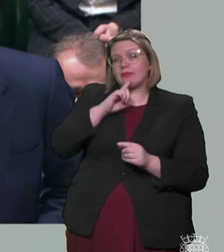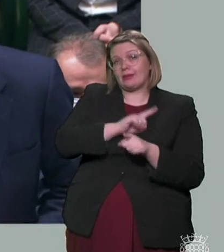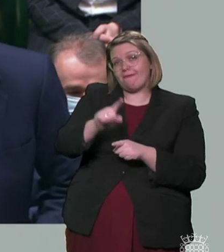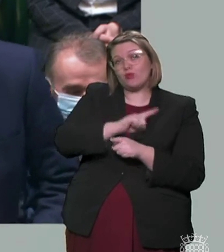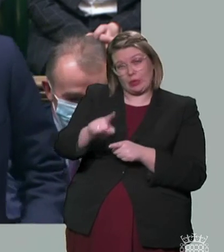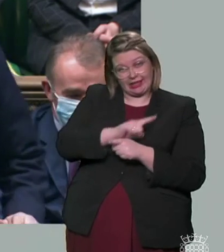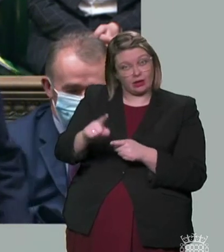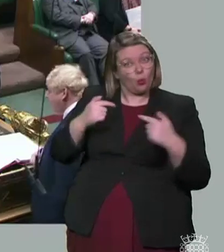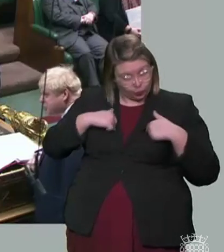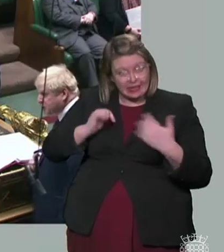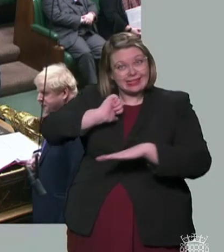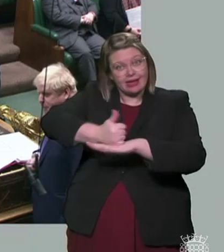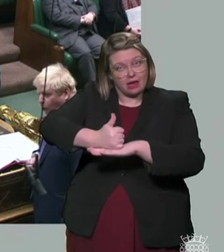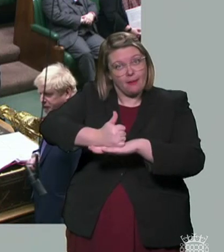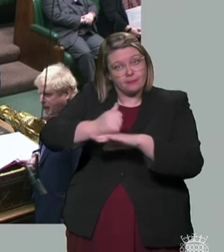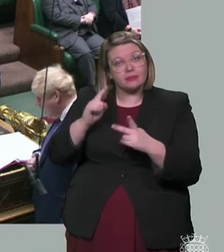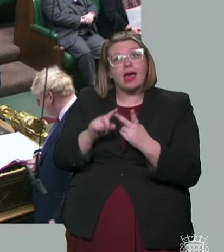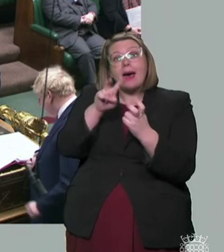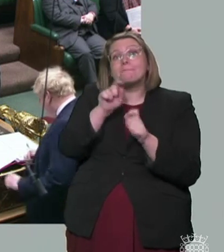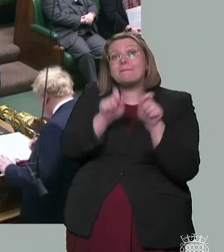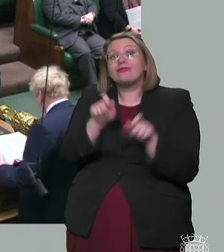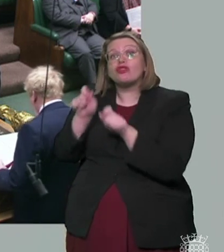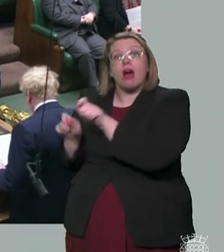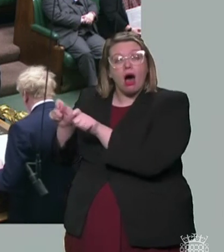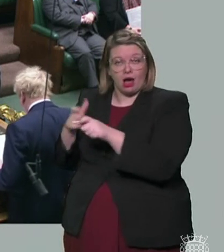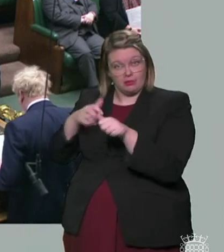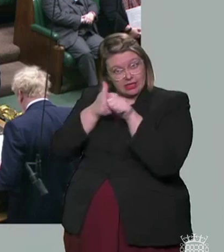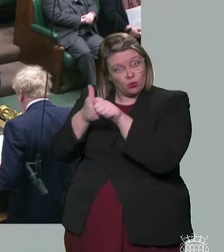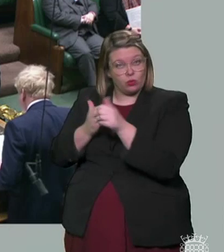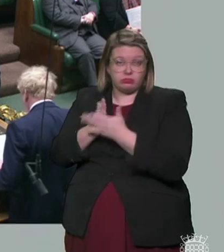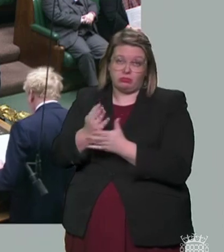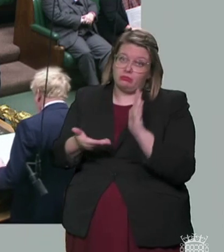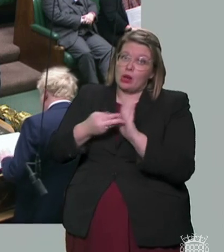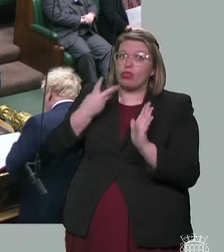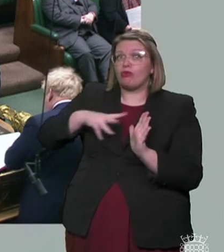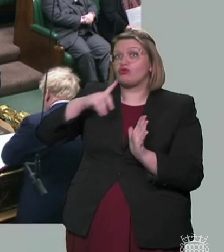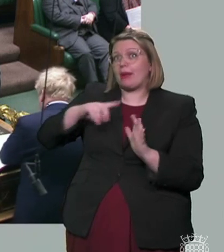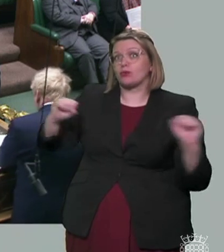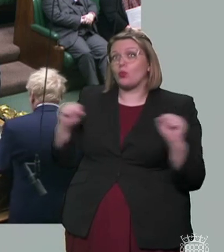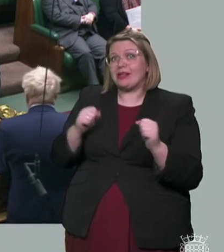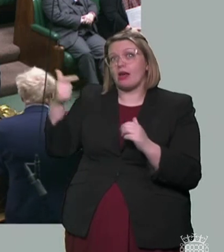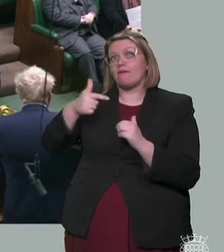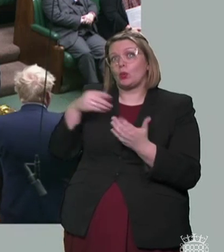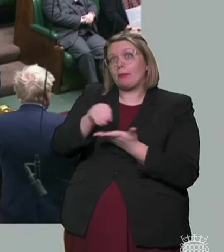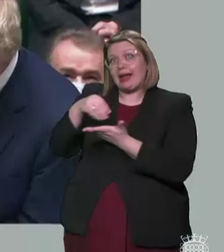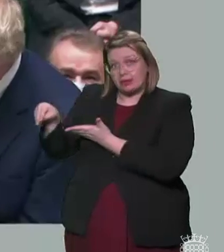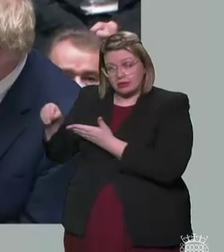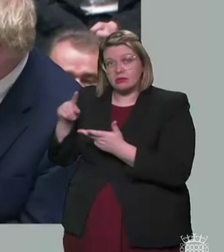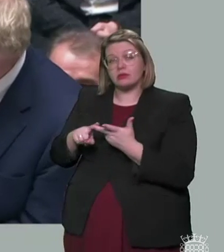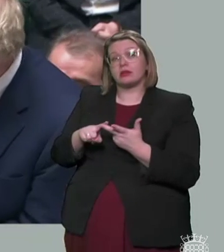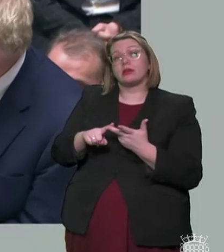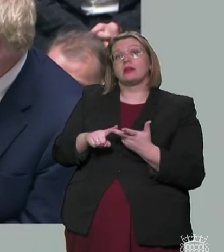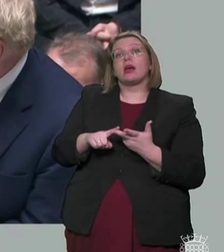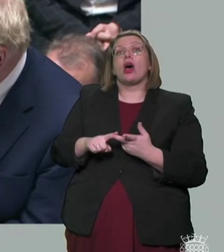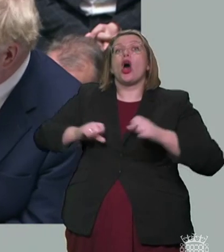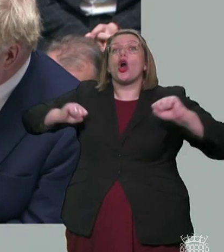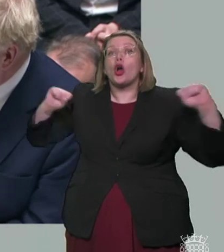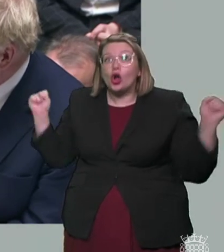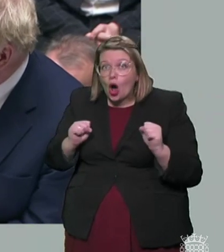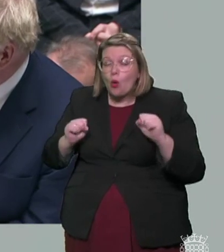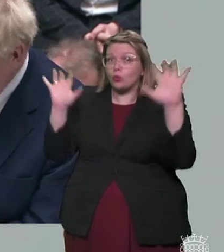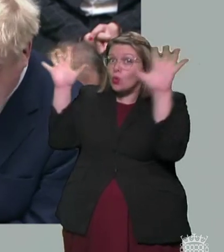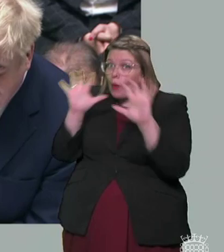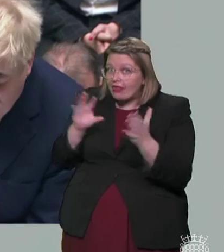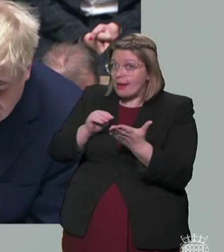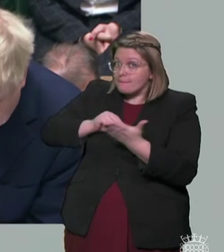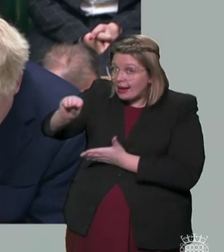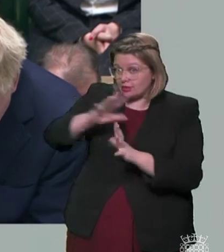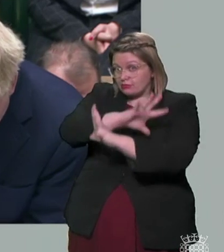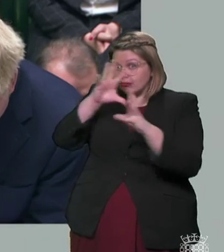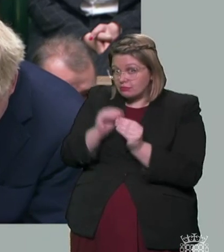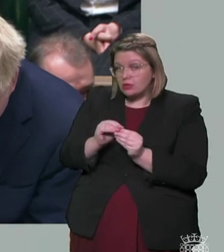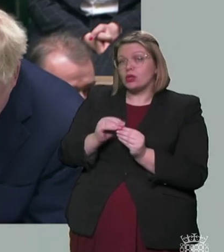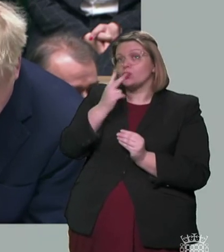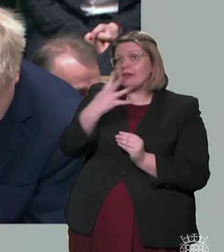per week, which we introduced; pensioners supported with the £300 winter fuel payments; and there are cold weather payments worth £25 a week for